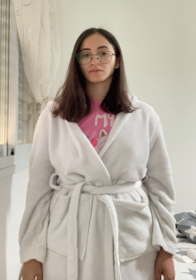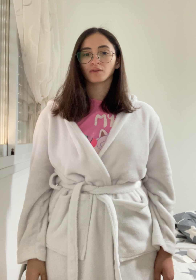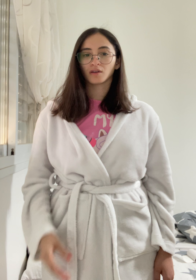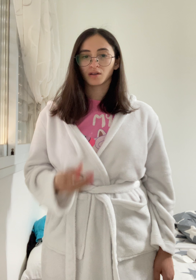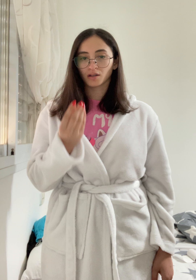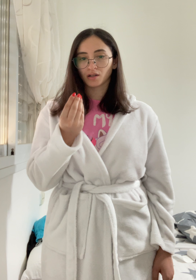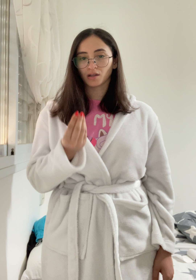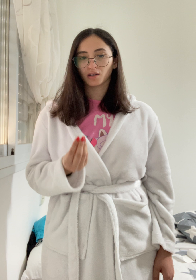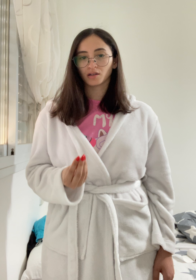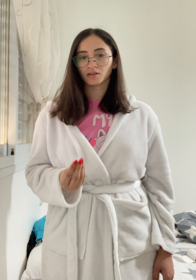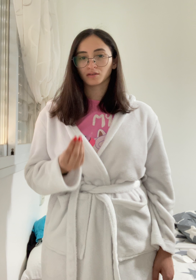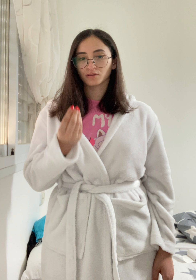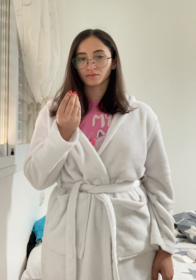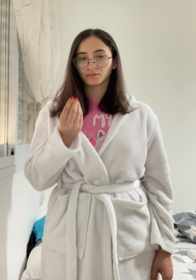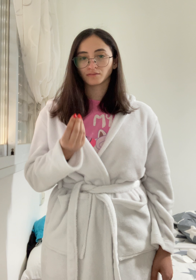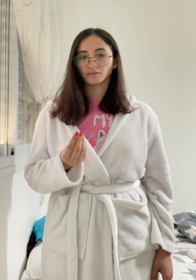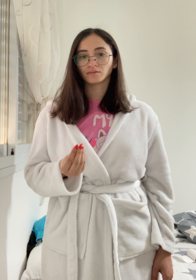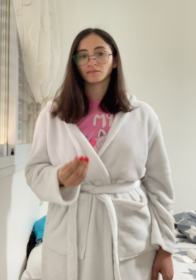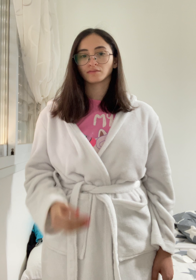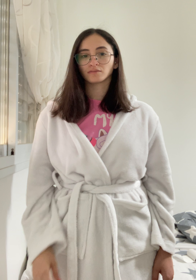לאט